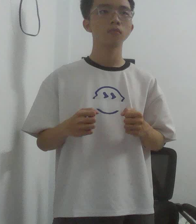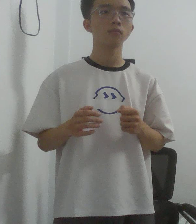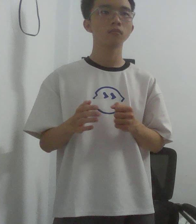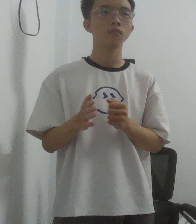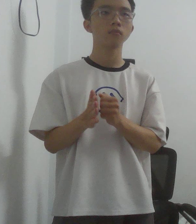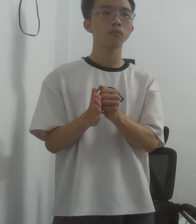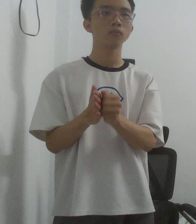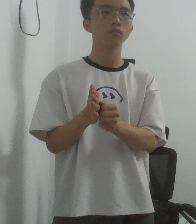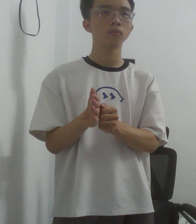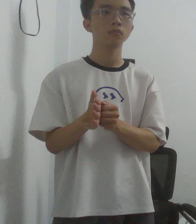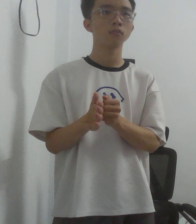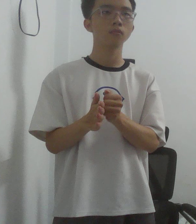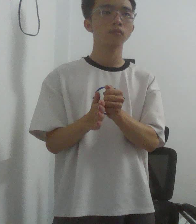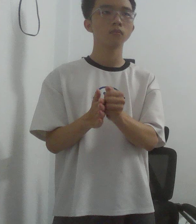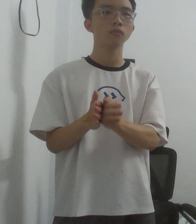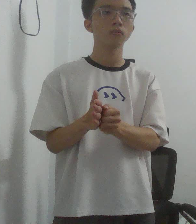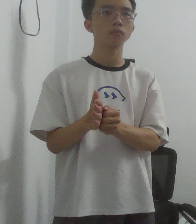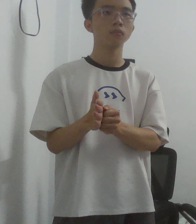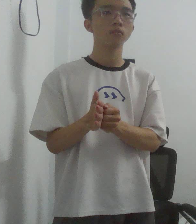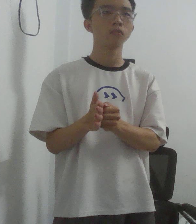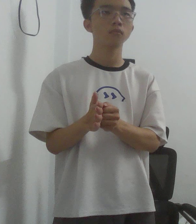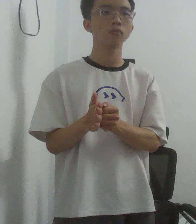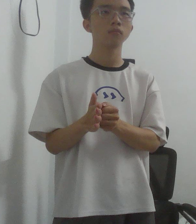thang